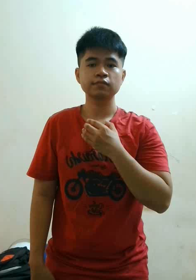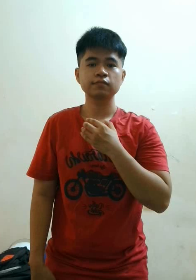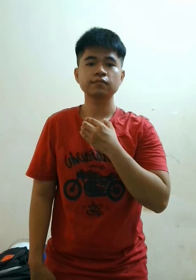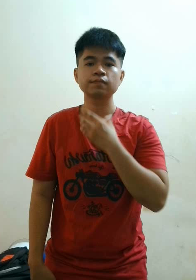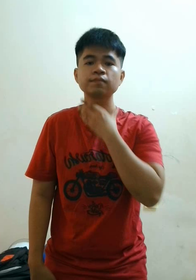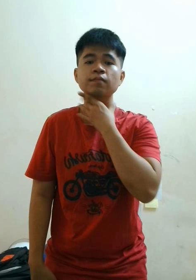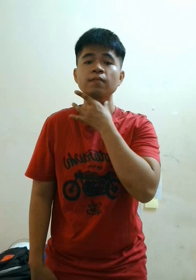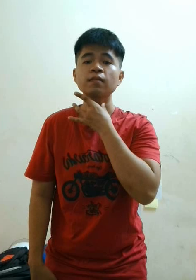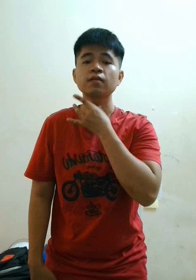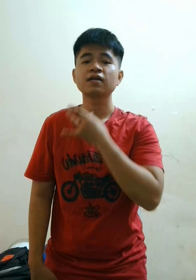thich